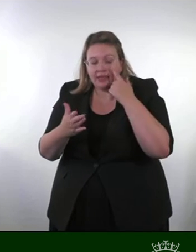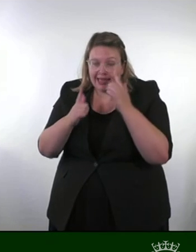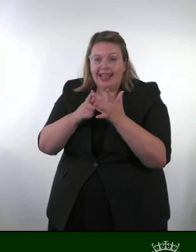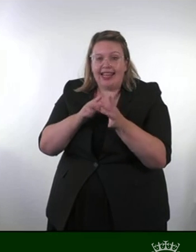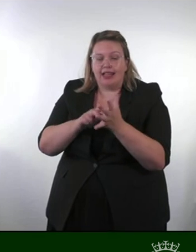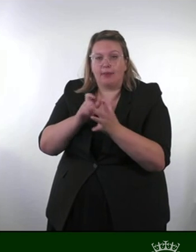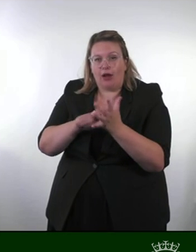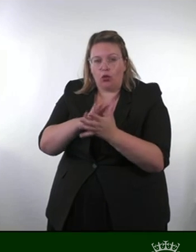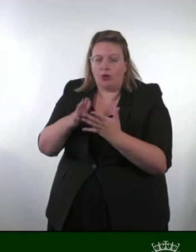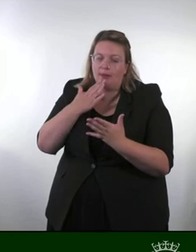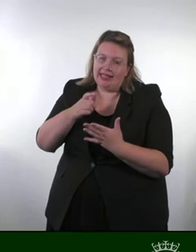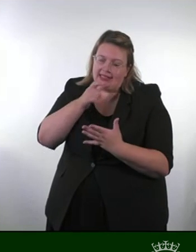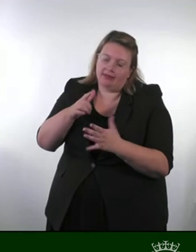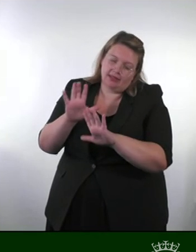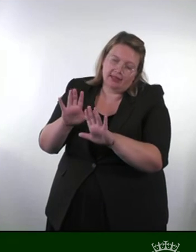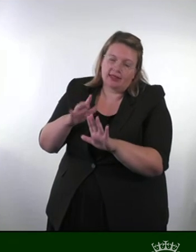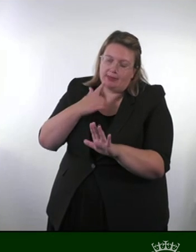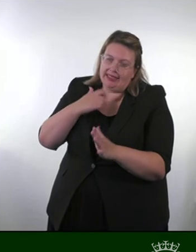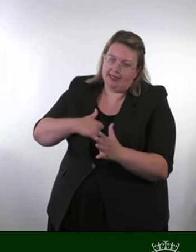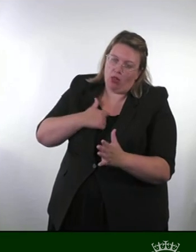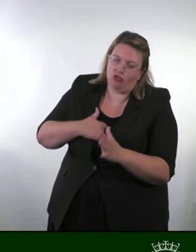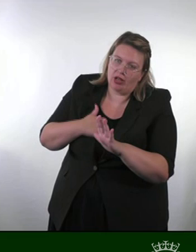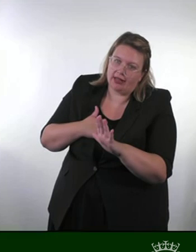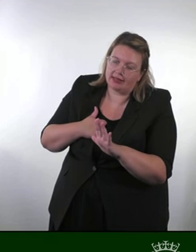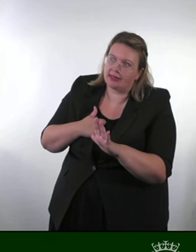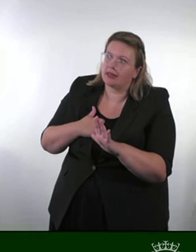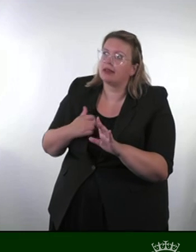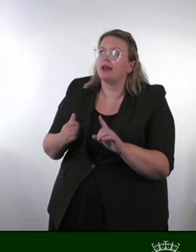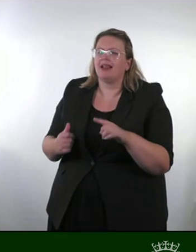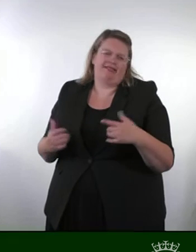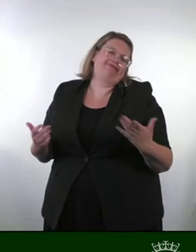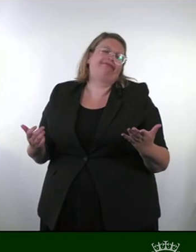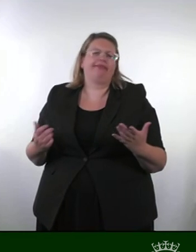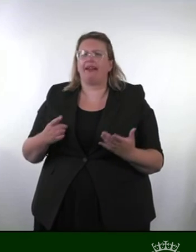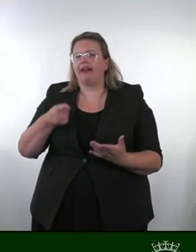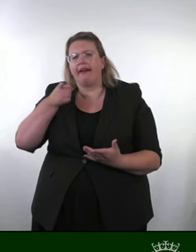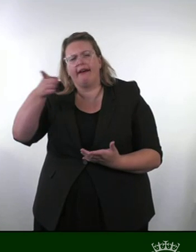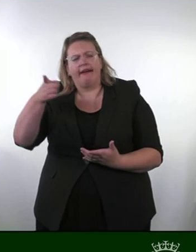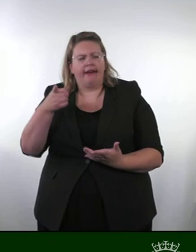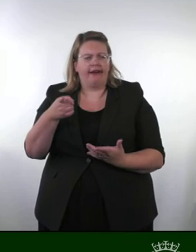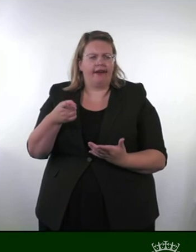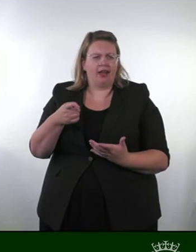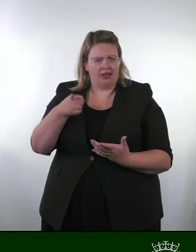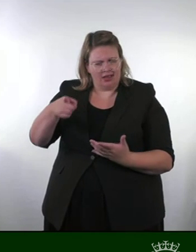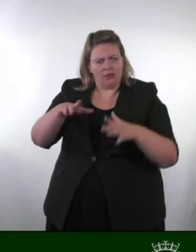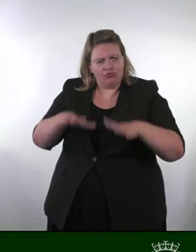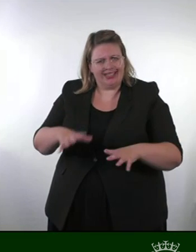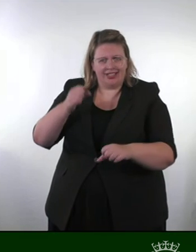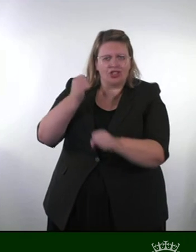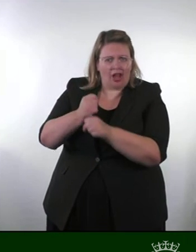Mr Speaker, it is on the face of the Bill that the Government of the UK are going to trample over devolution.